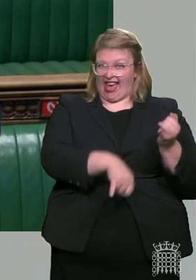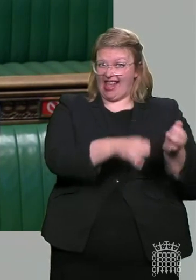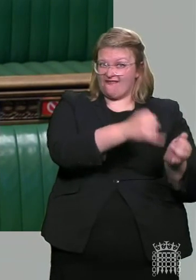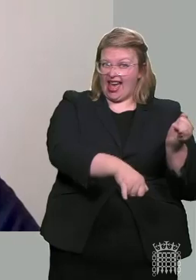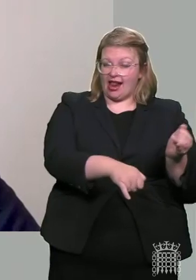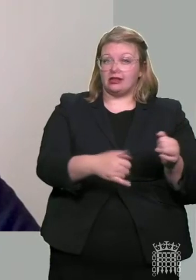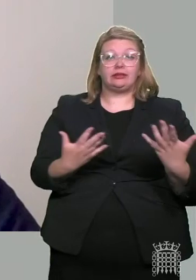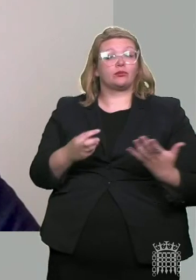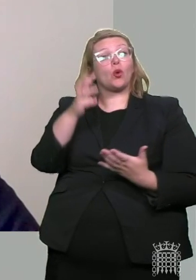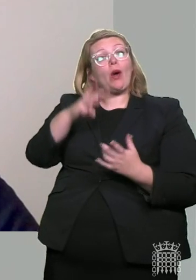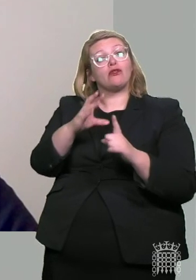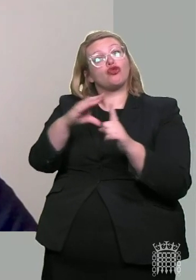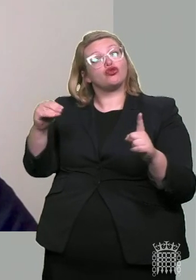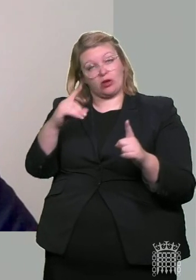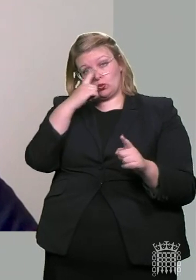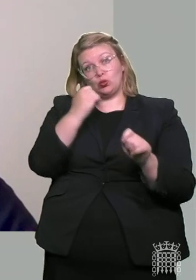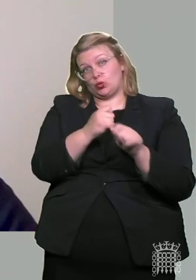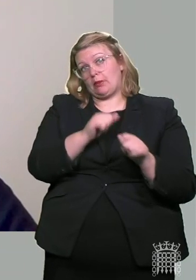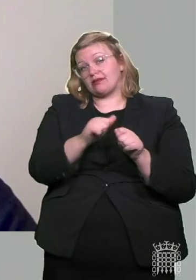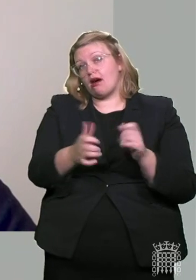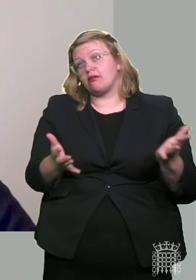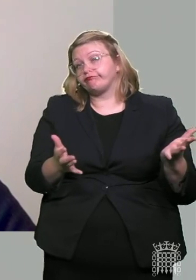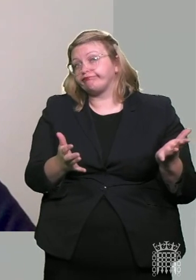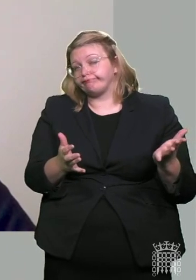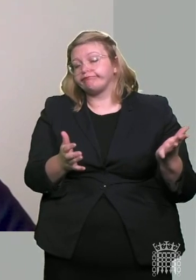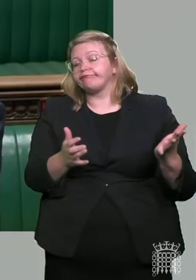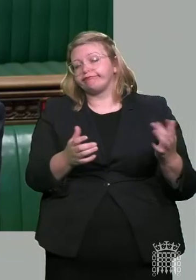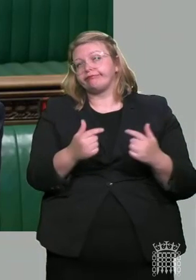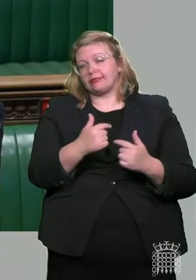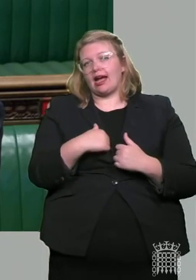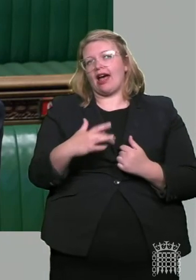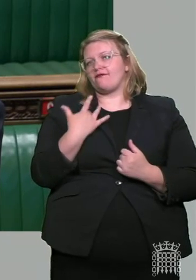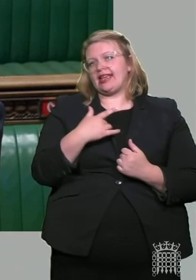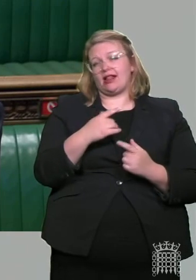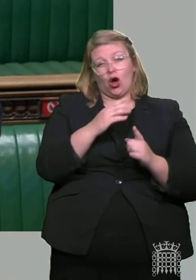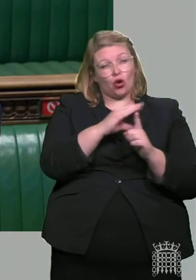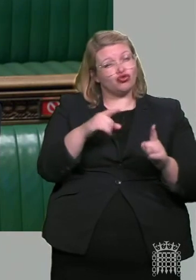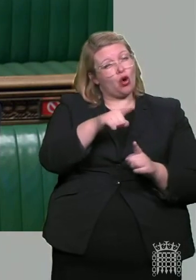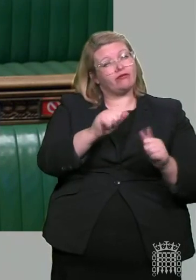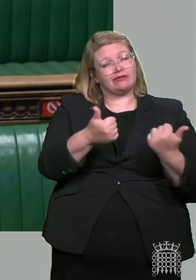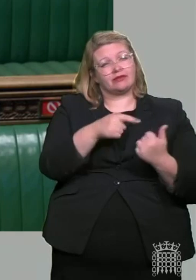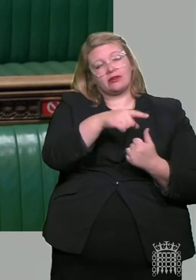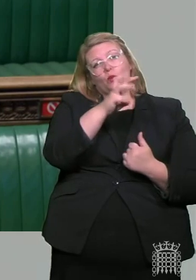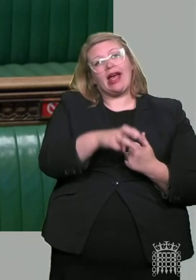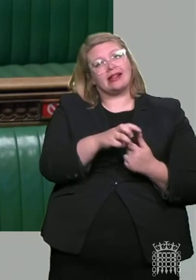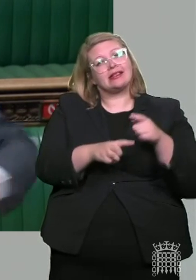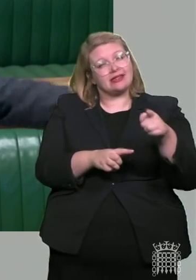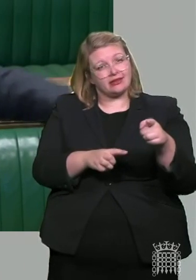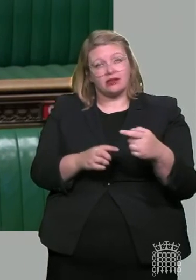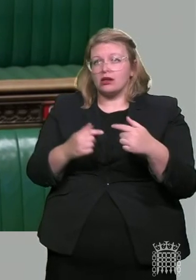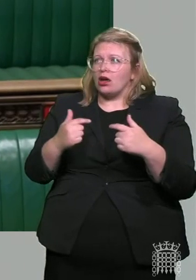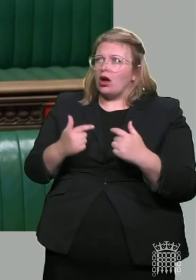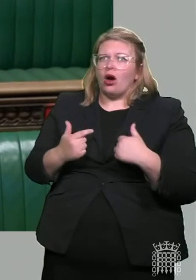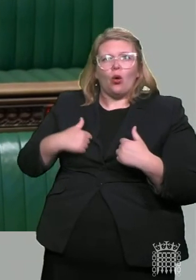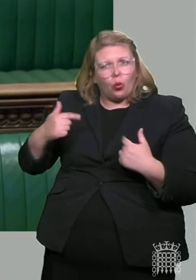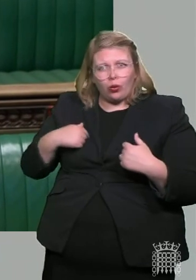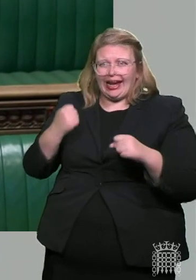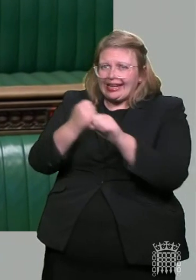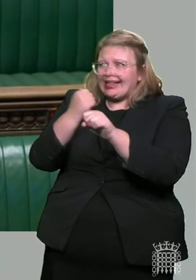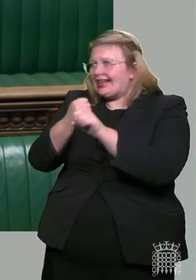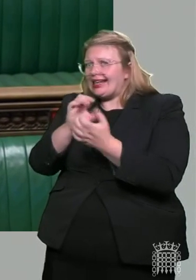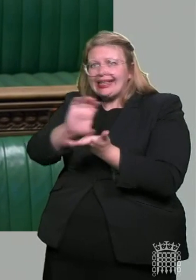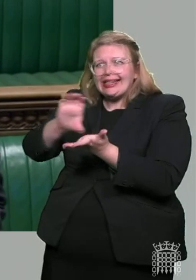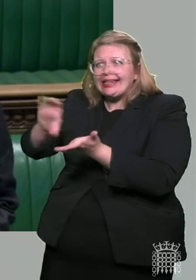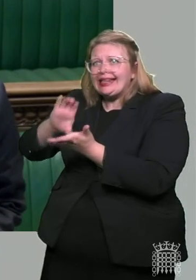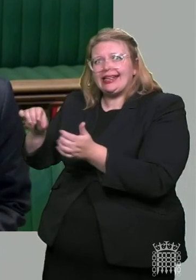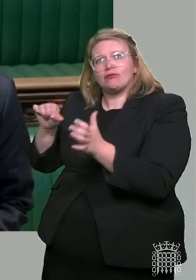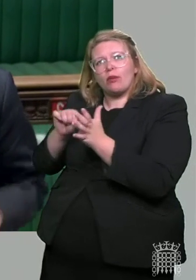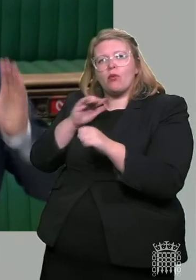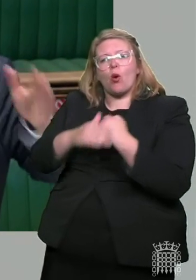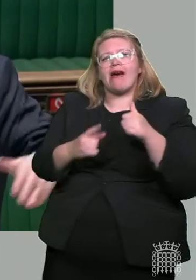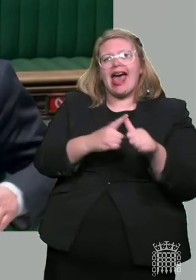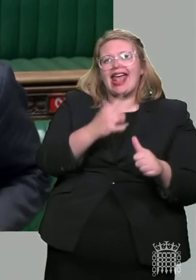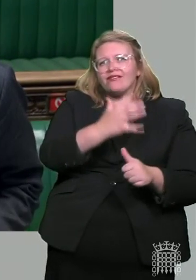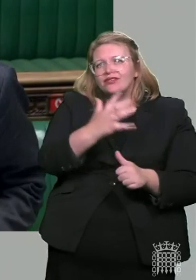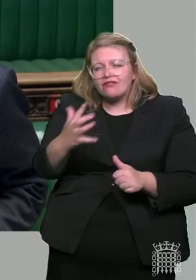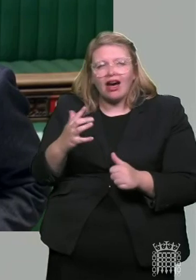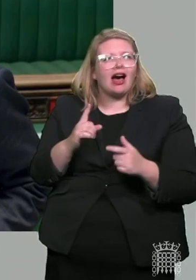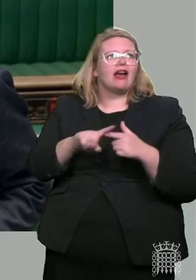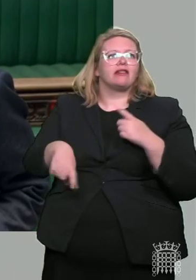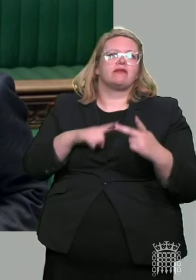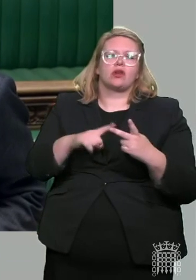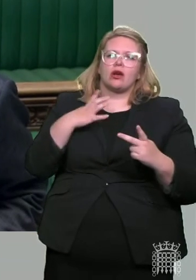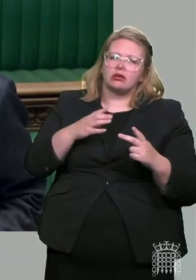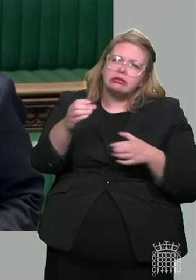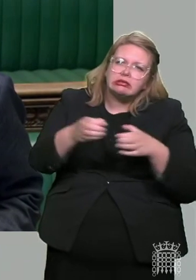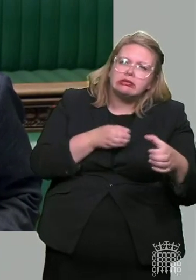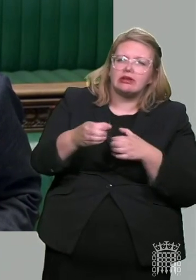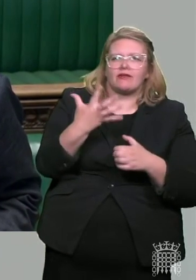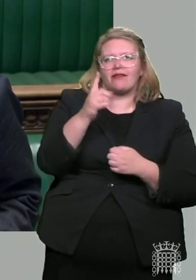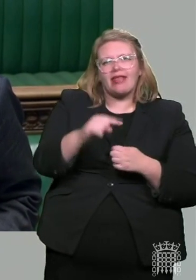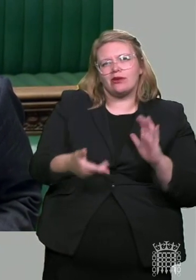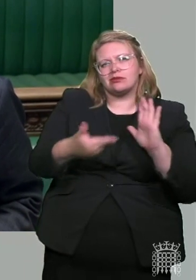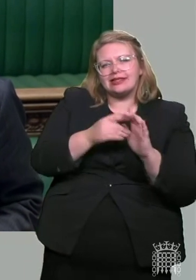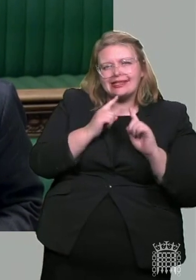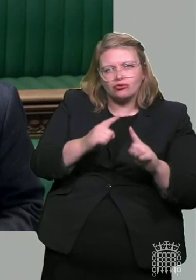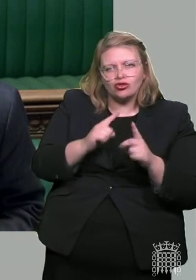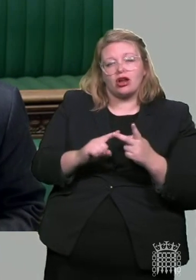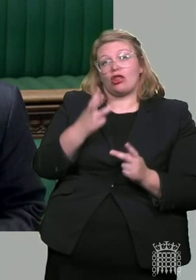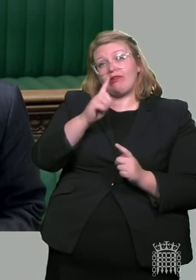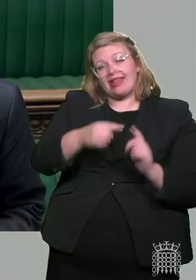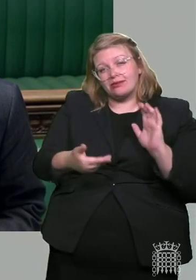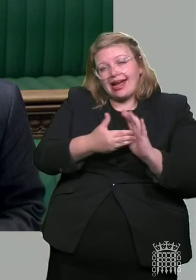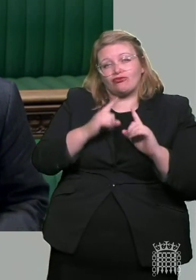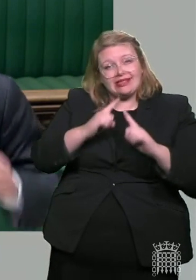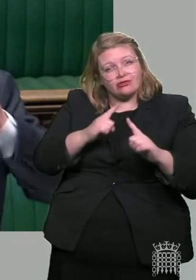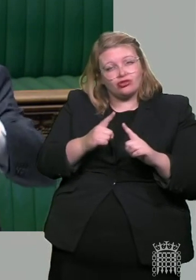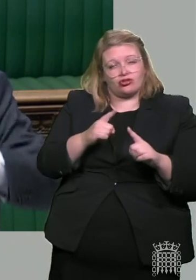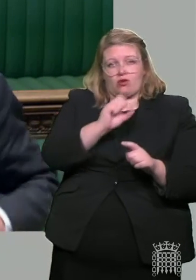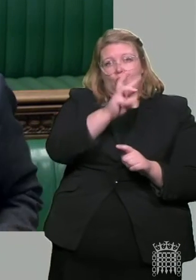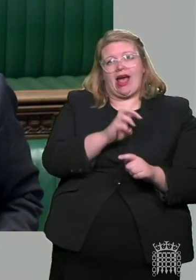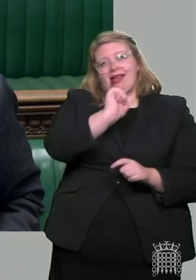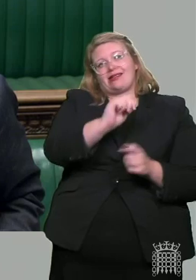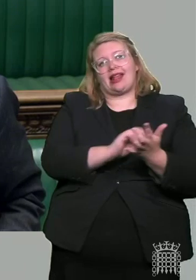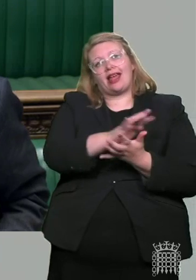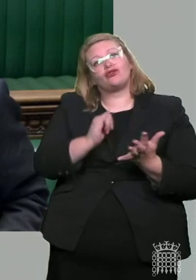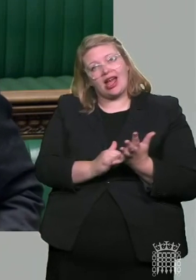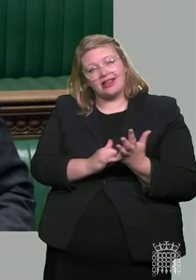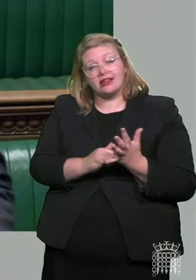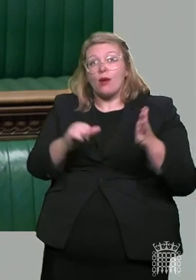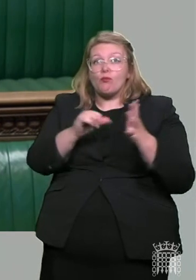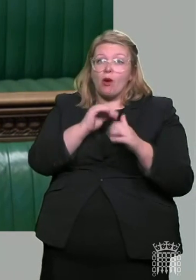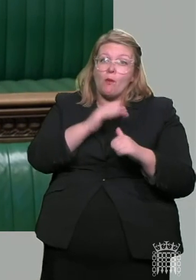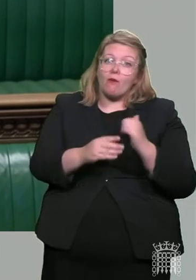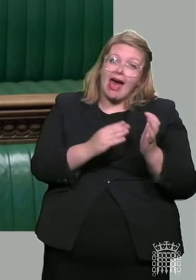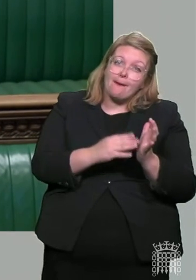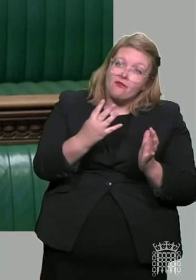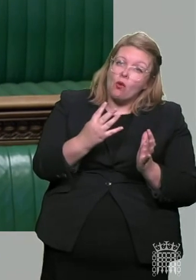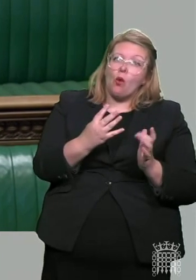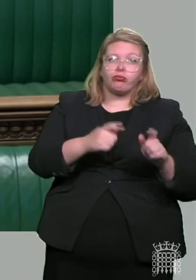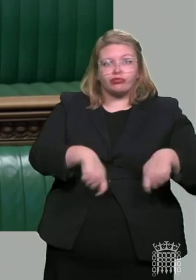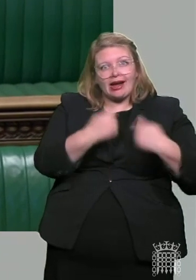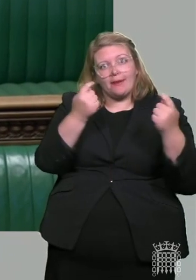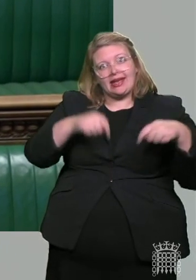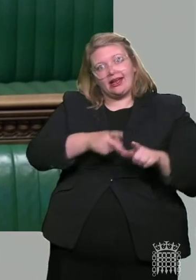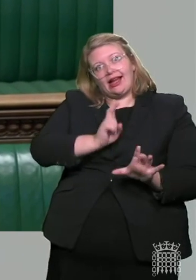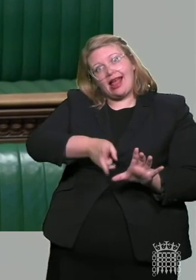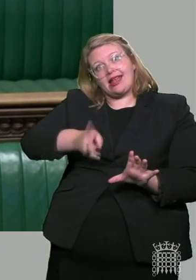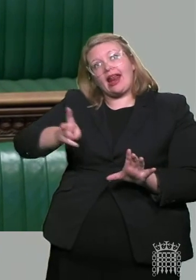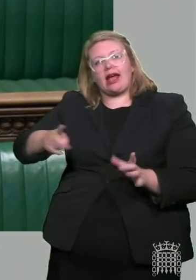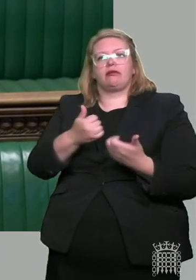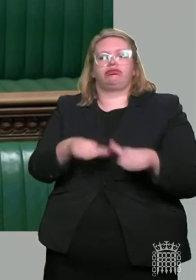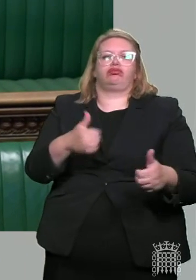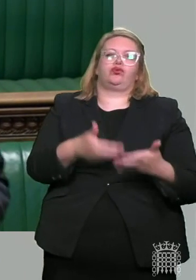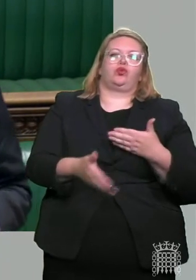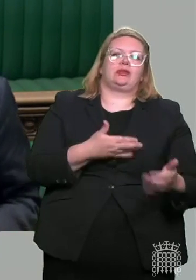Conservative Administration in Cardiff who I believe have a fantastic vision: 65,000 high-skilled, high-paid jobs; finally addressing the problems of the A55; 5,000 more teachers; getting 3,000 more nurses into the Welsh NHS; and solving the problems of the M4, which I have spoken about so movingly many times in this Chamber.